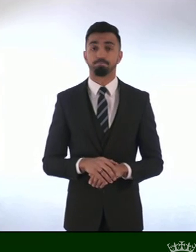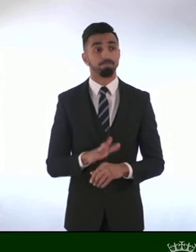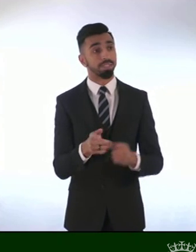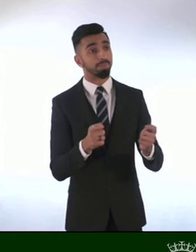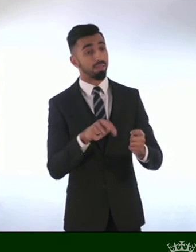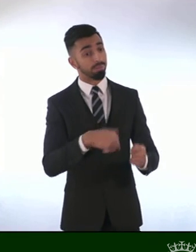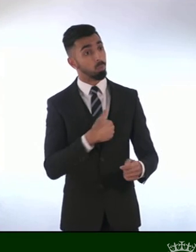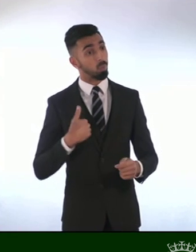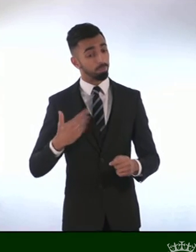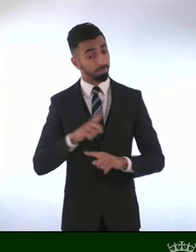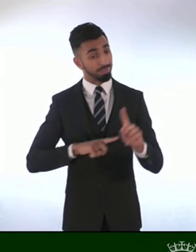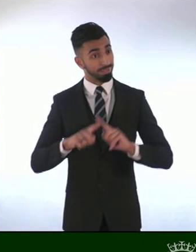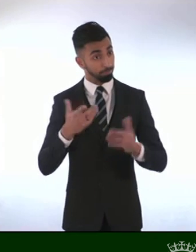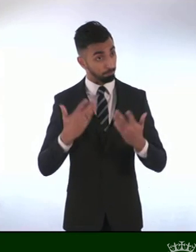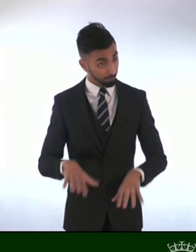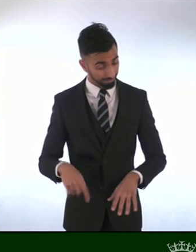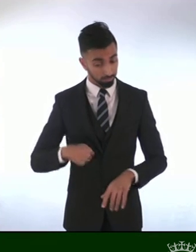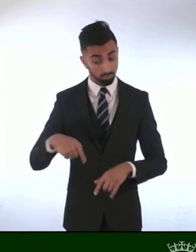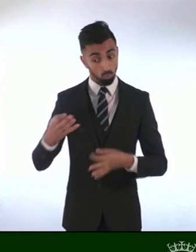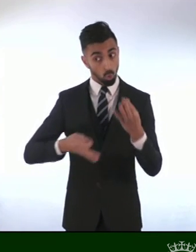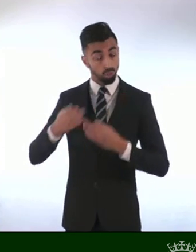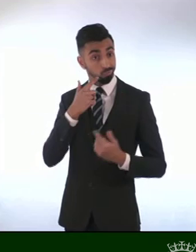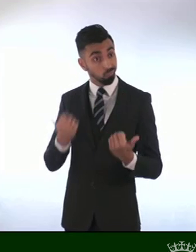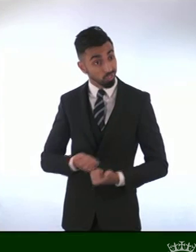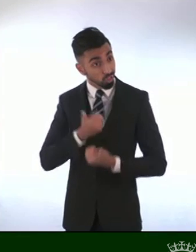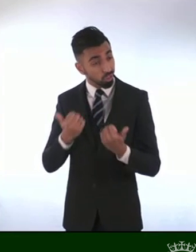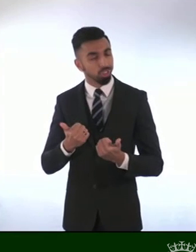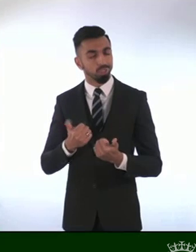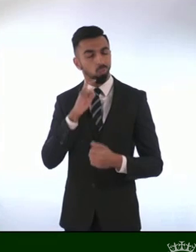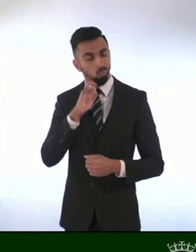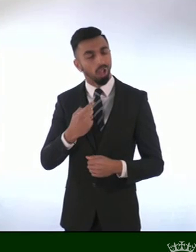In addition to my duties in the House, I shall have further such meetings later today.